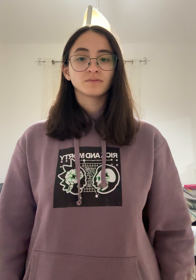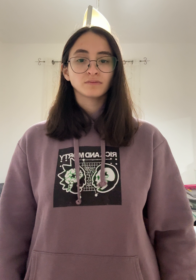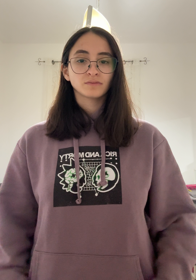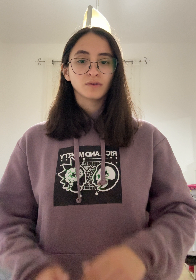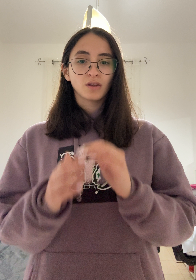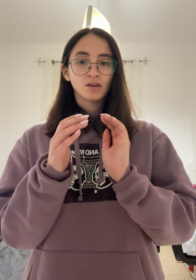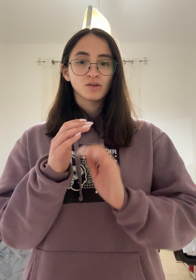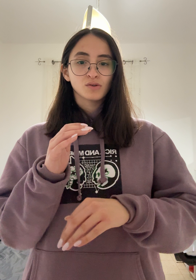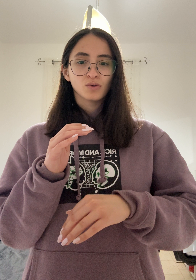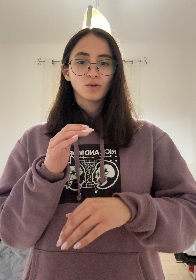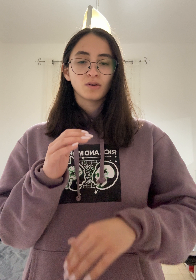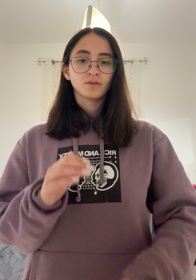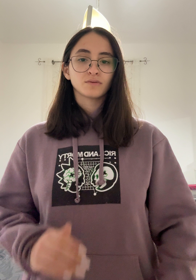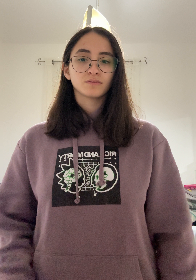זול